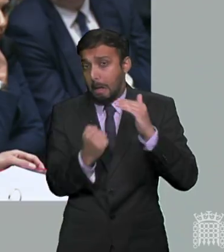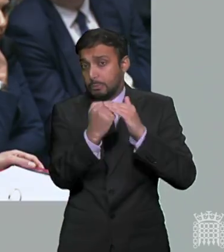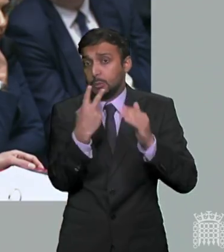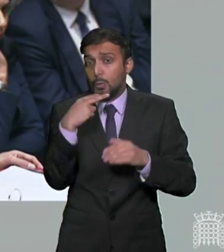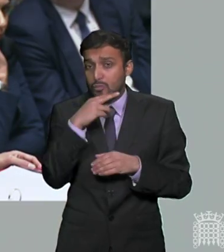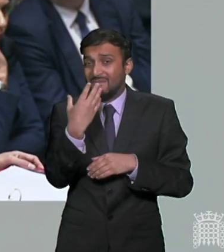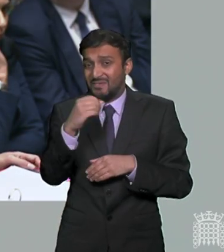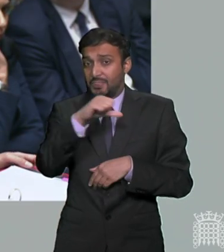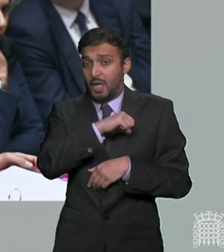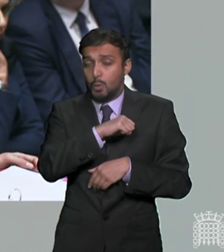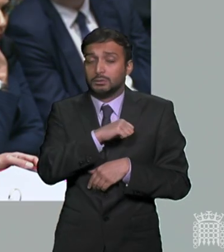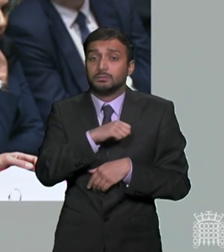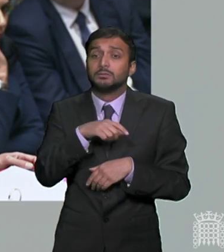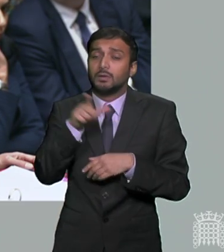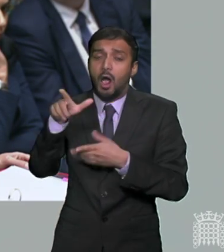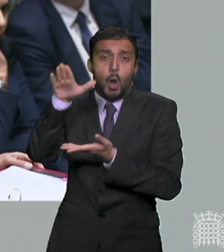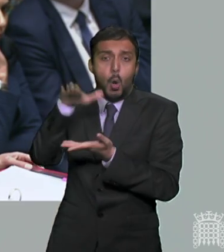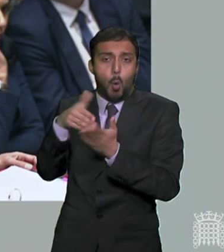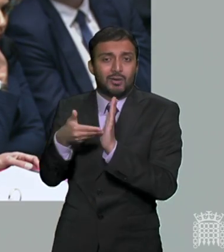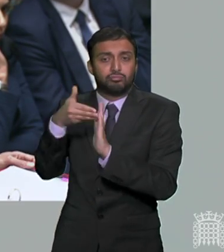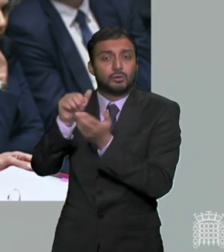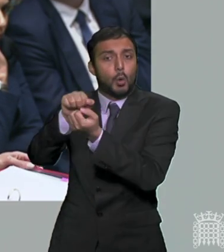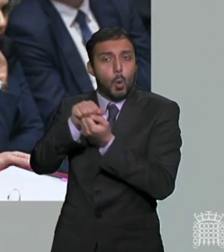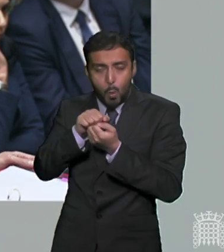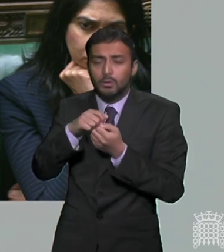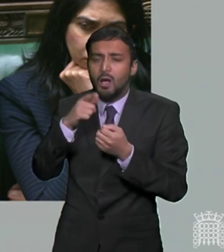The Chancellor is also meeting mortgage lenders in the coming weeks.